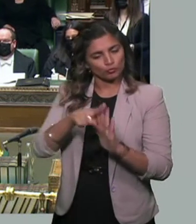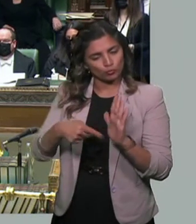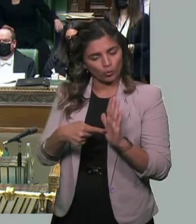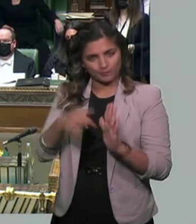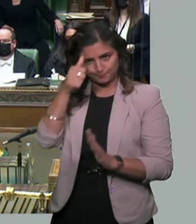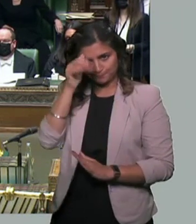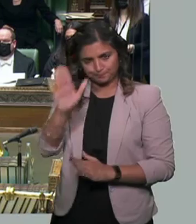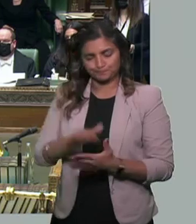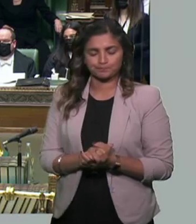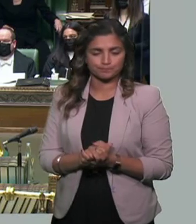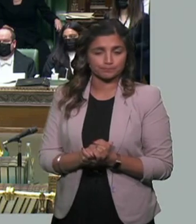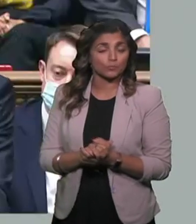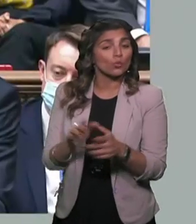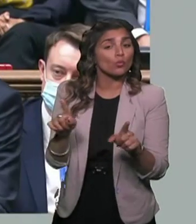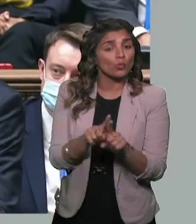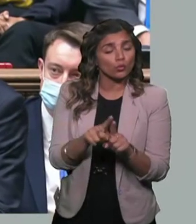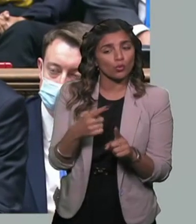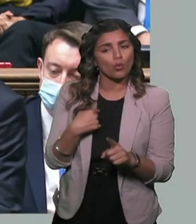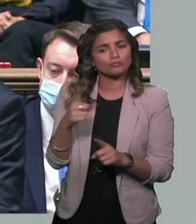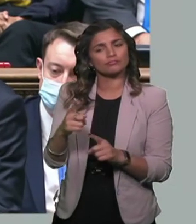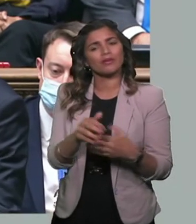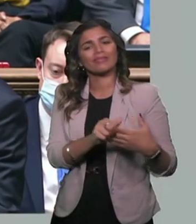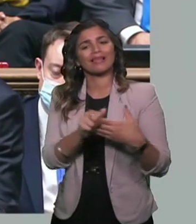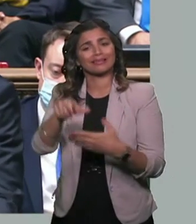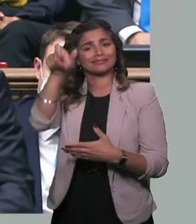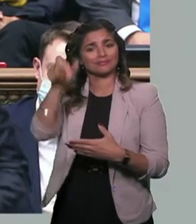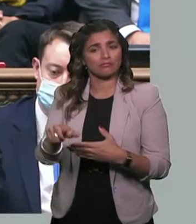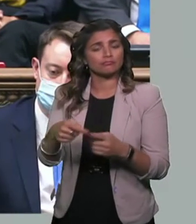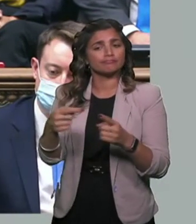May I also send my best wishes to the Leader of the Opposition?